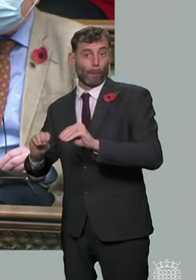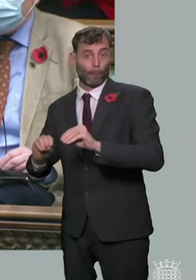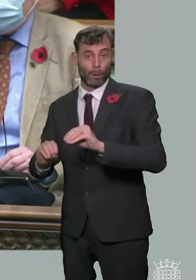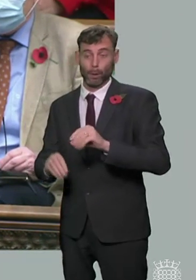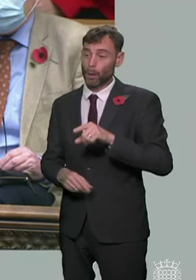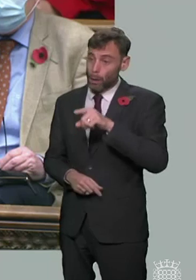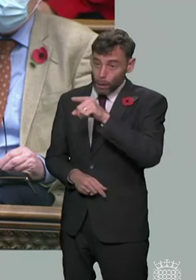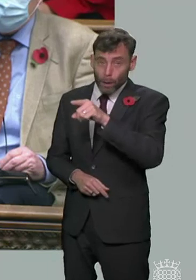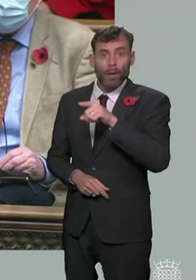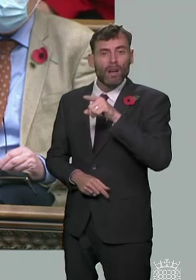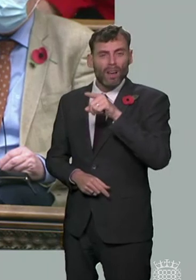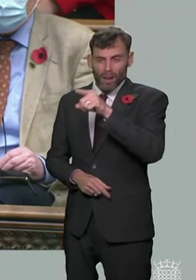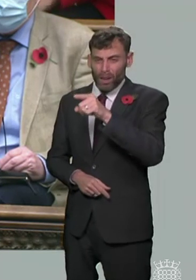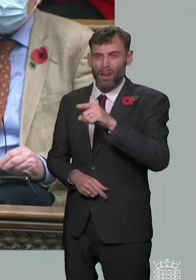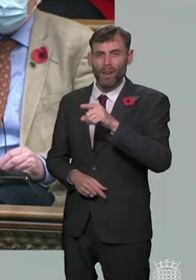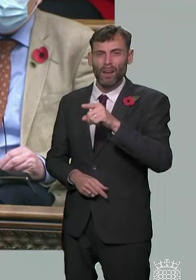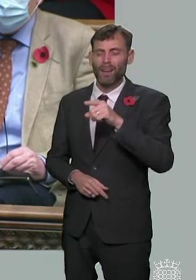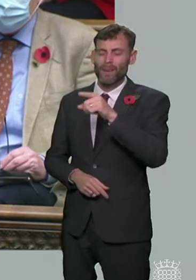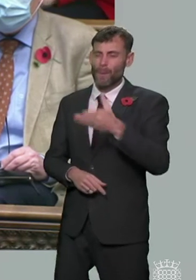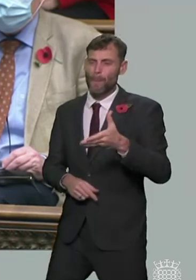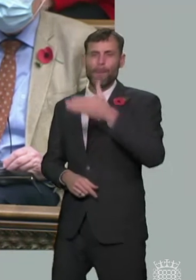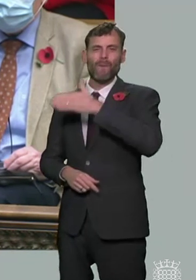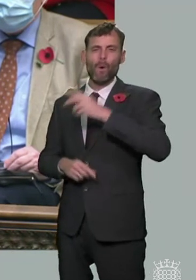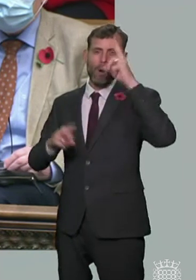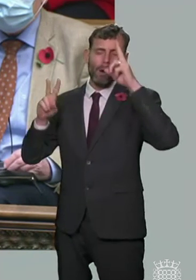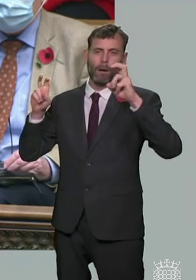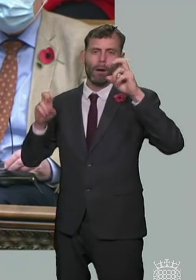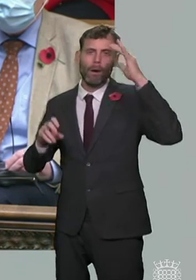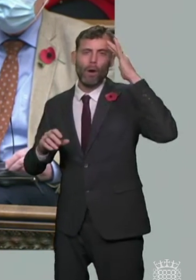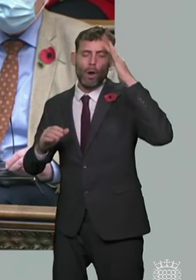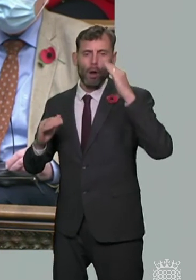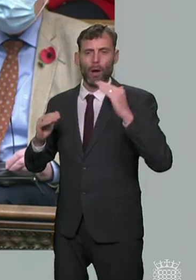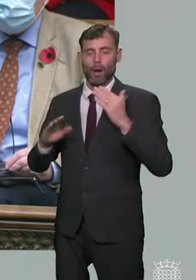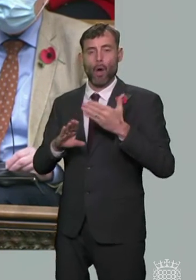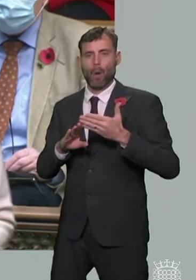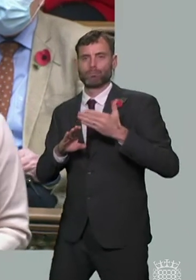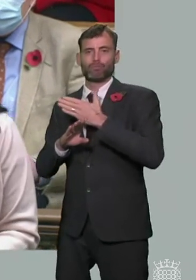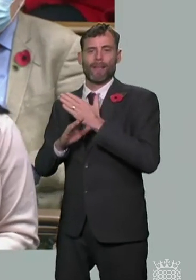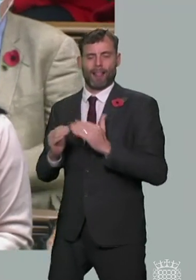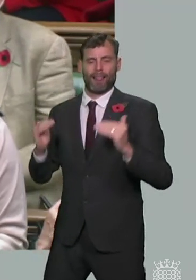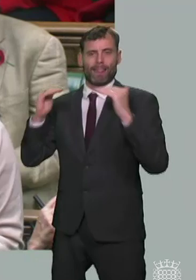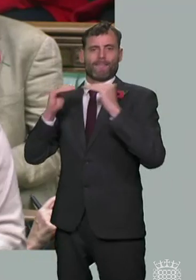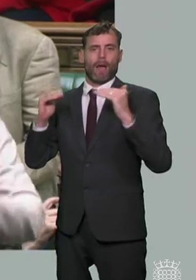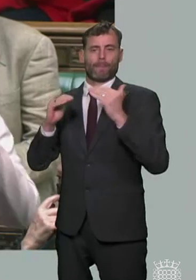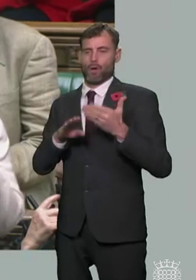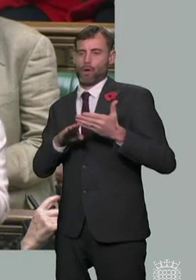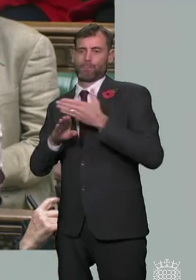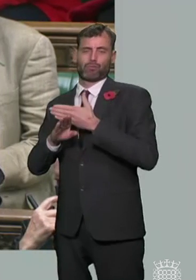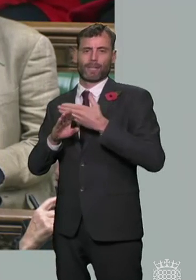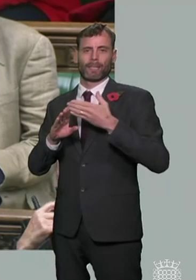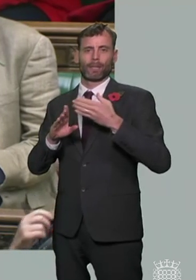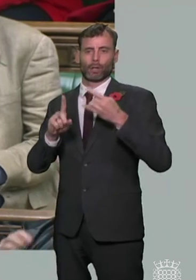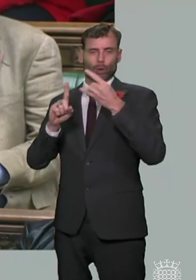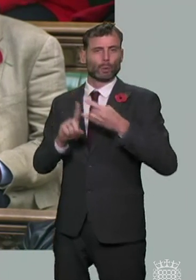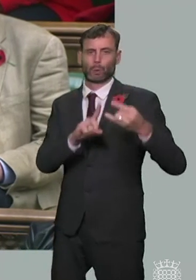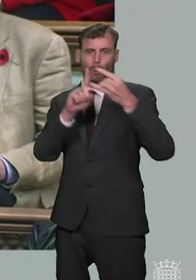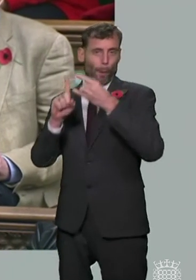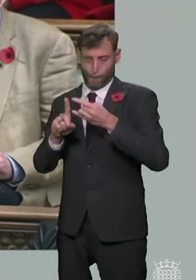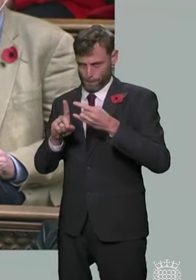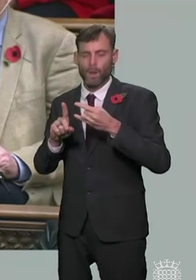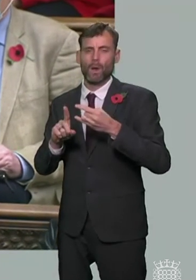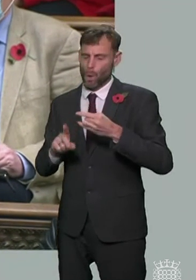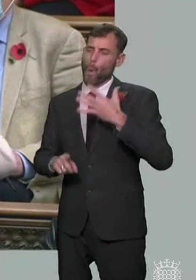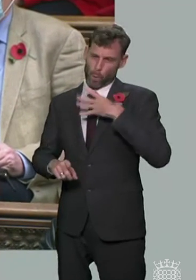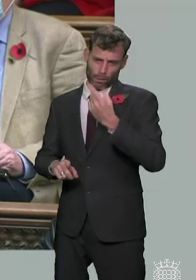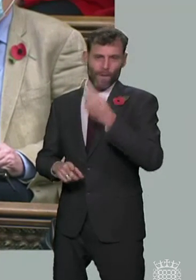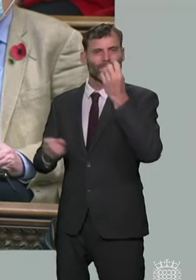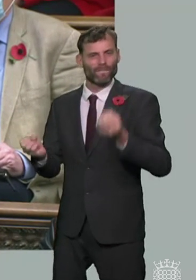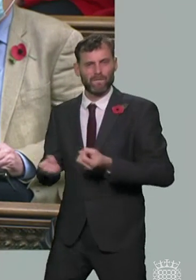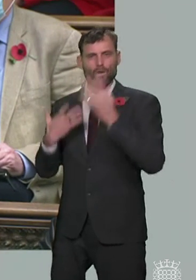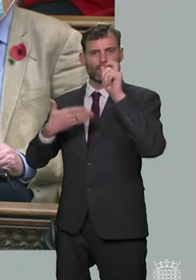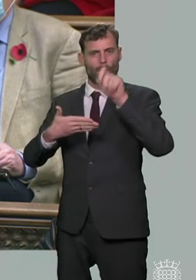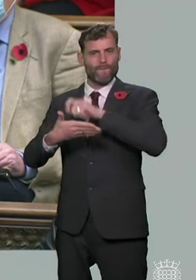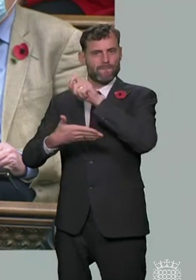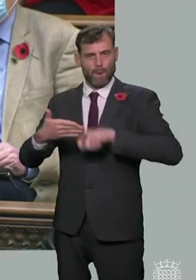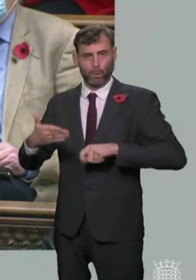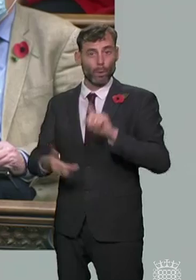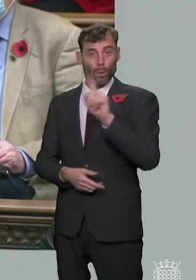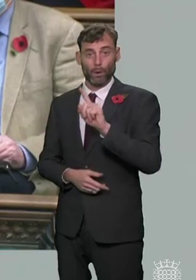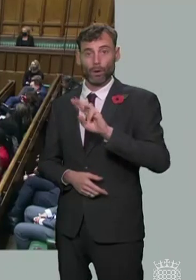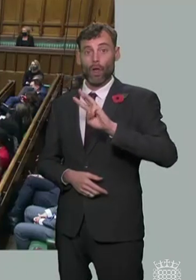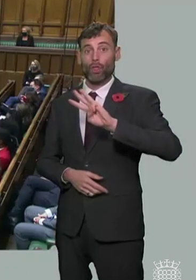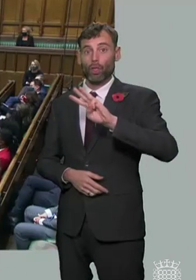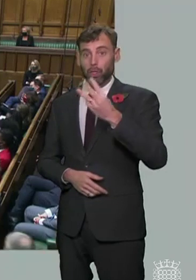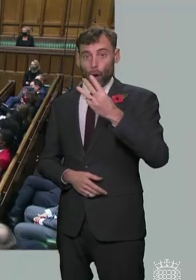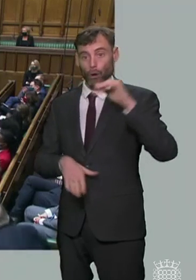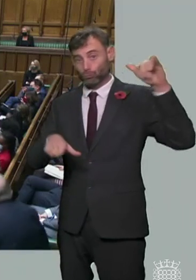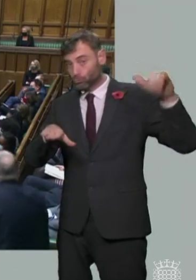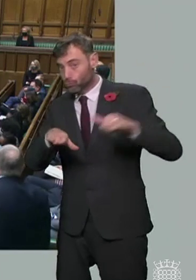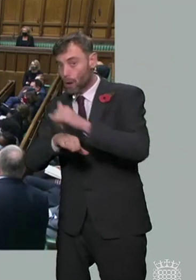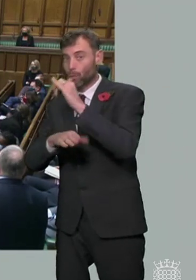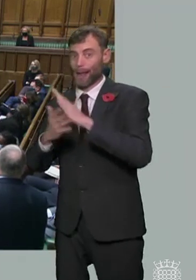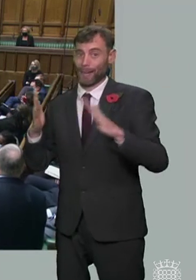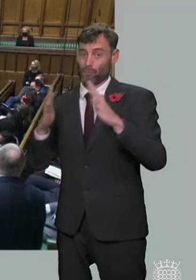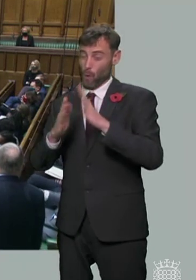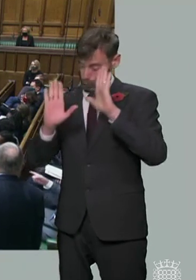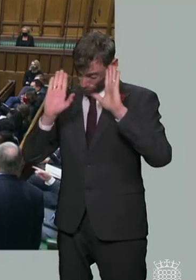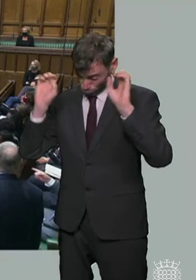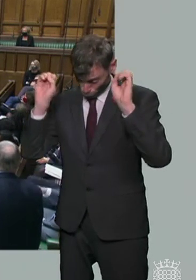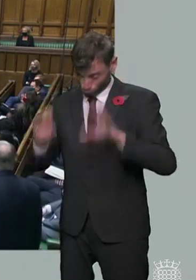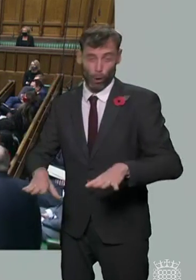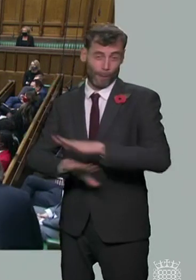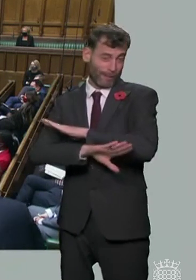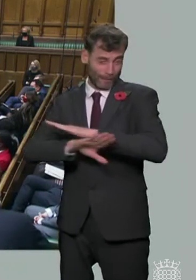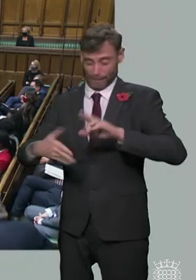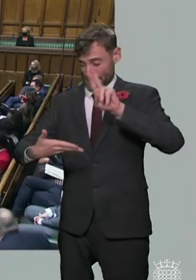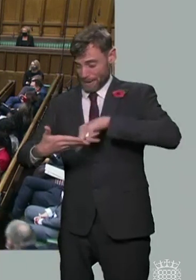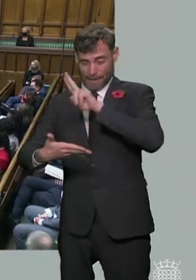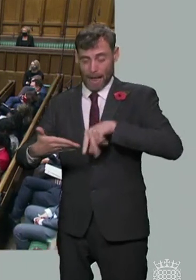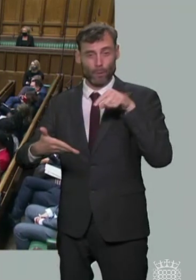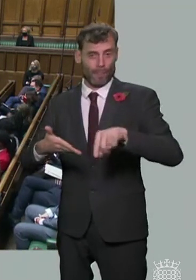Will he ditch his predecessor’s damaging, daft, pre-levelling up, pre-Zoom and pre-90%-drop-in-demand proposal and have a fresh vote in this House to kill off the third runway at Heathrow?